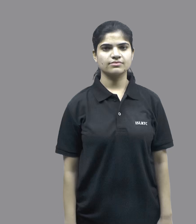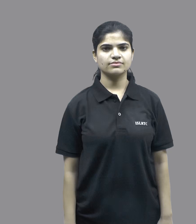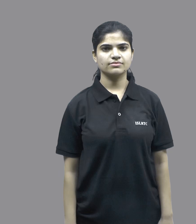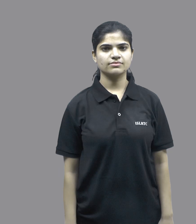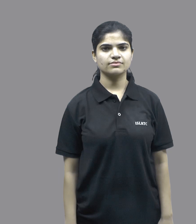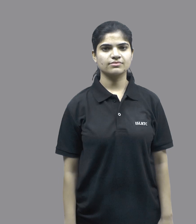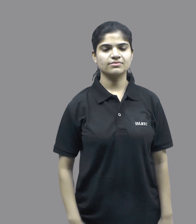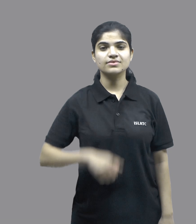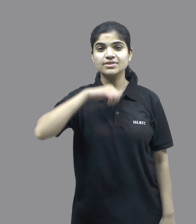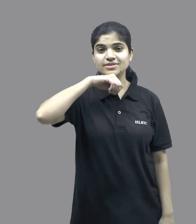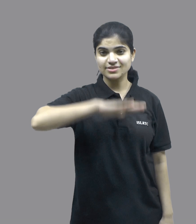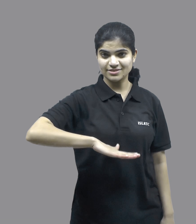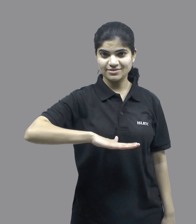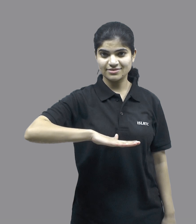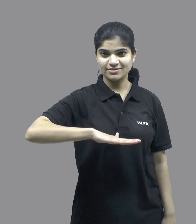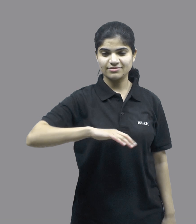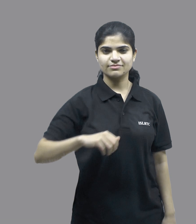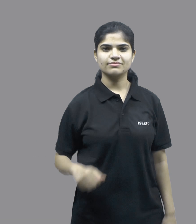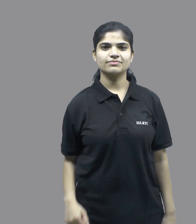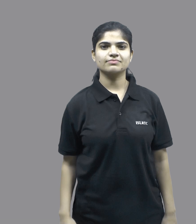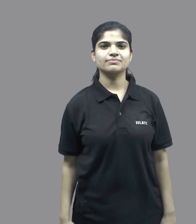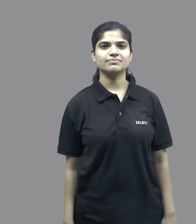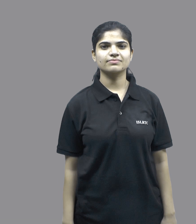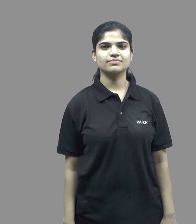Young